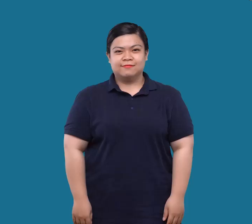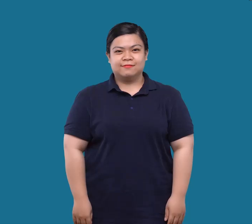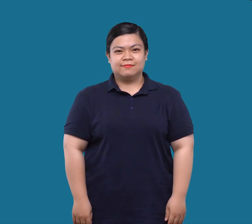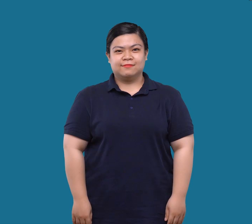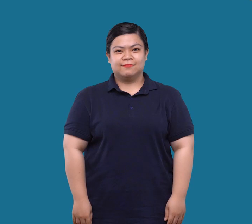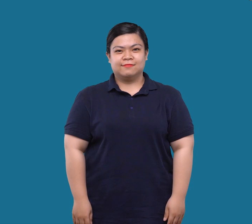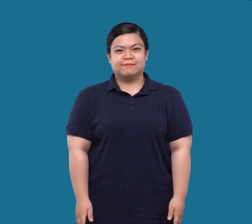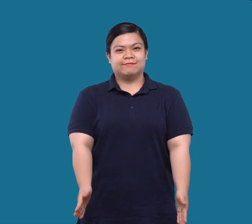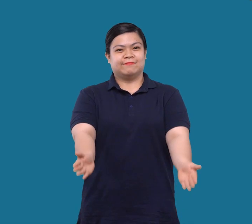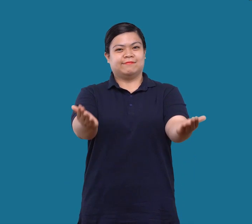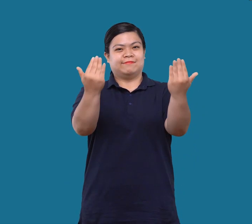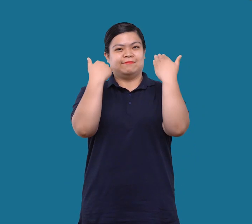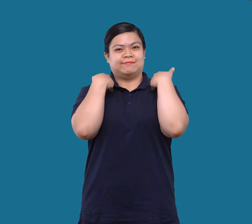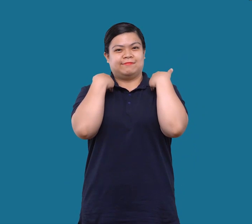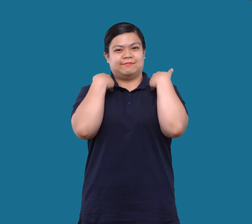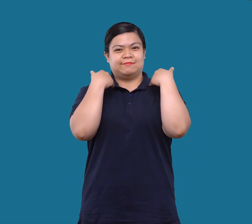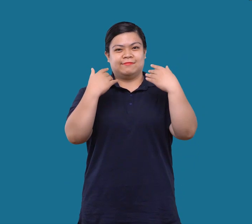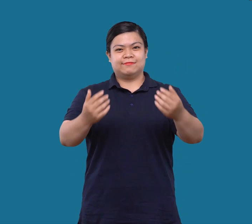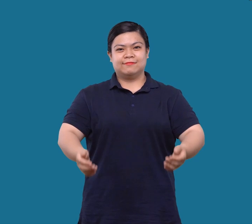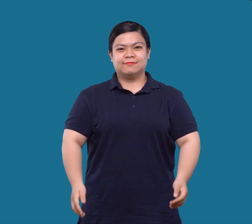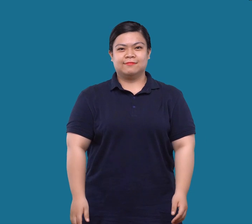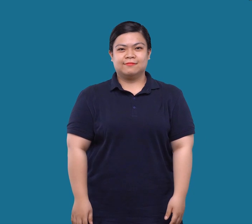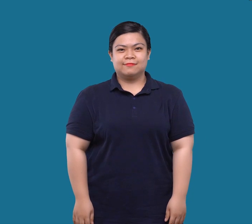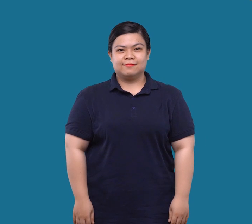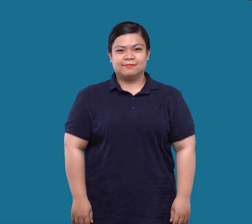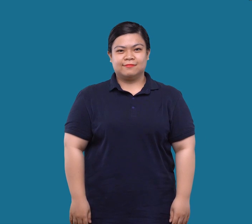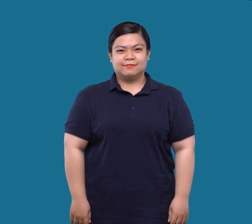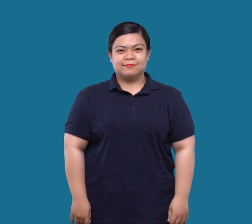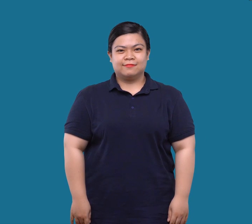chăn (cái chăn)